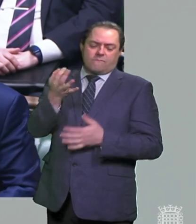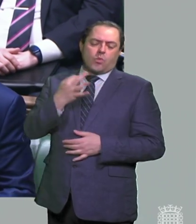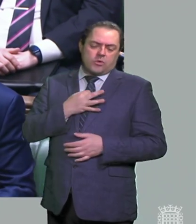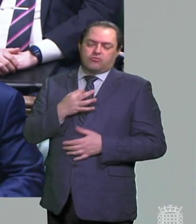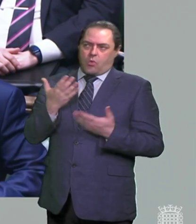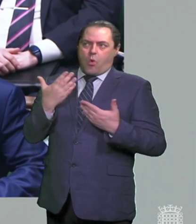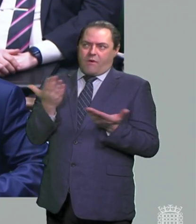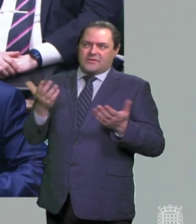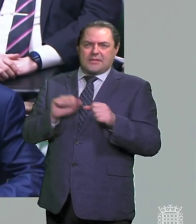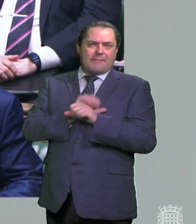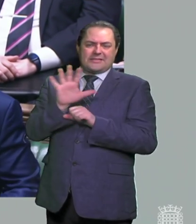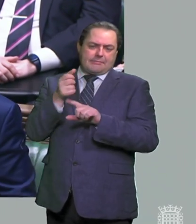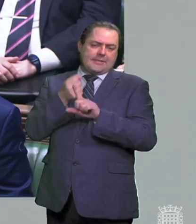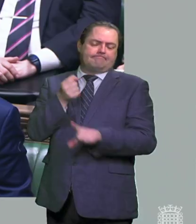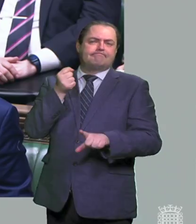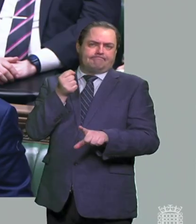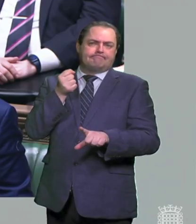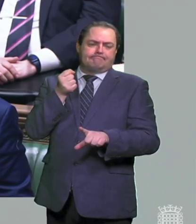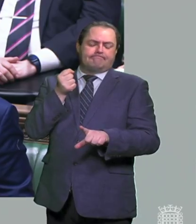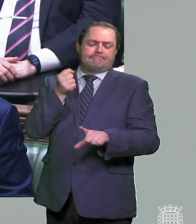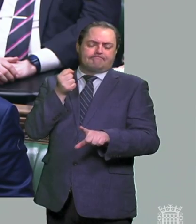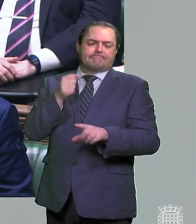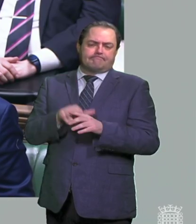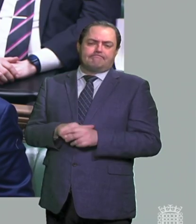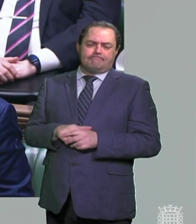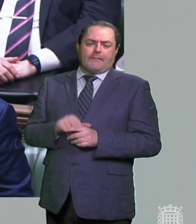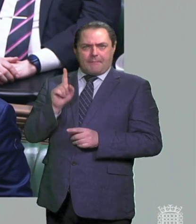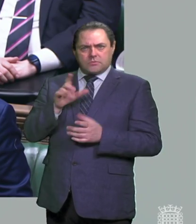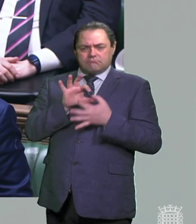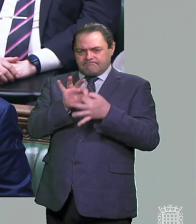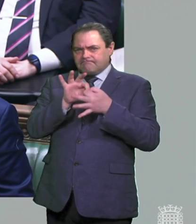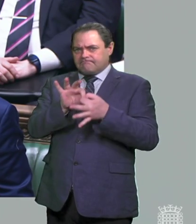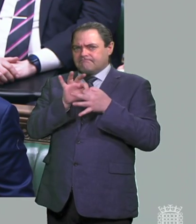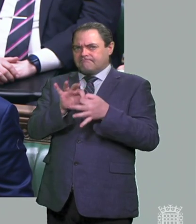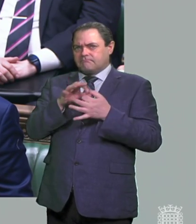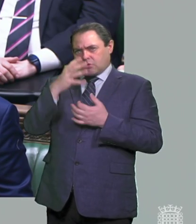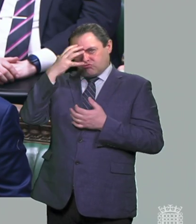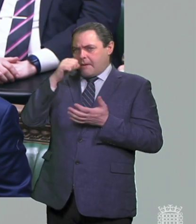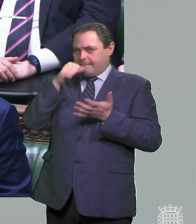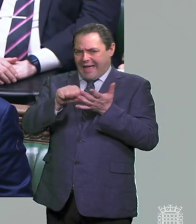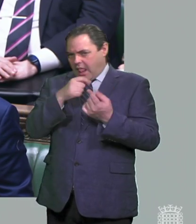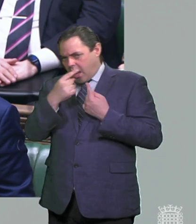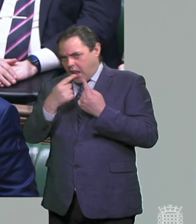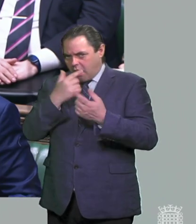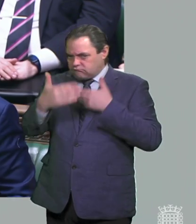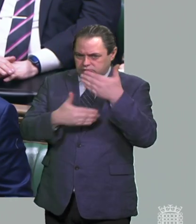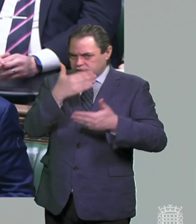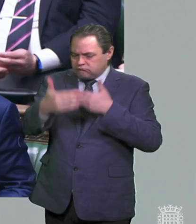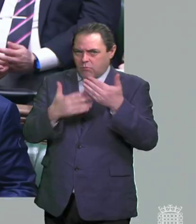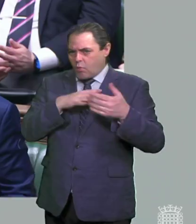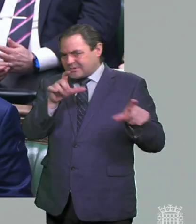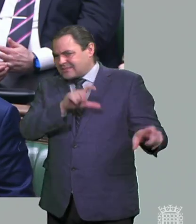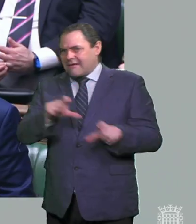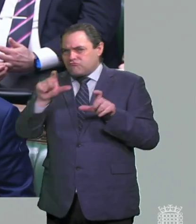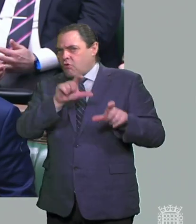Obviously the pandemic has had a particular impact, but we are working very closely to make sure that we can continue the service.